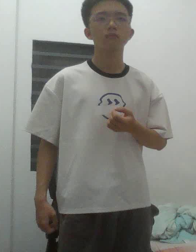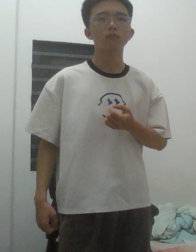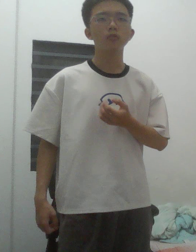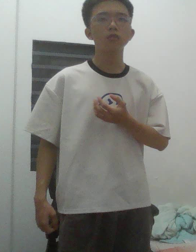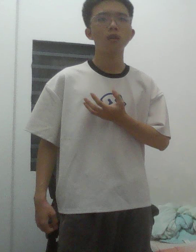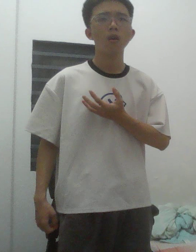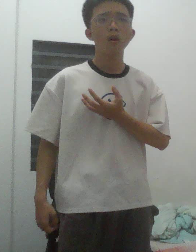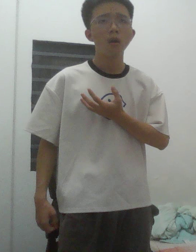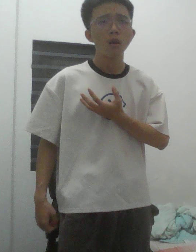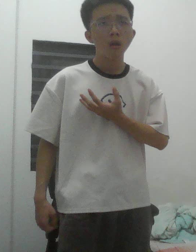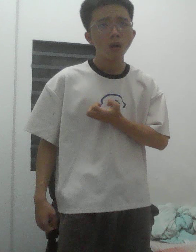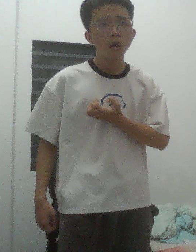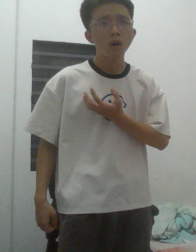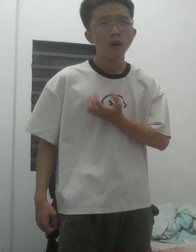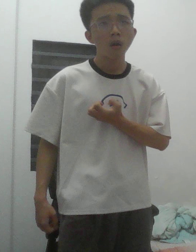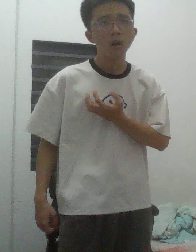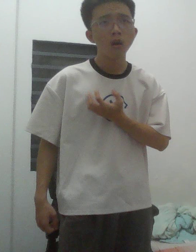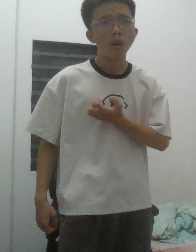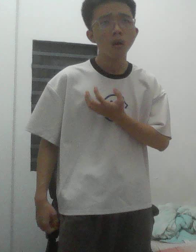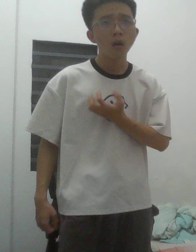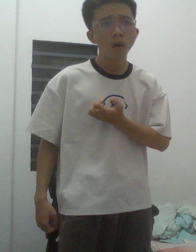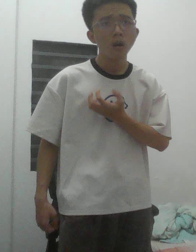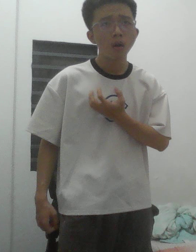lo so